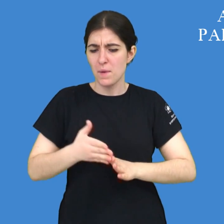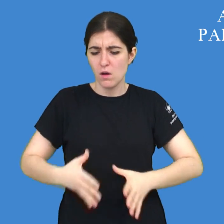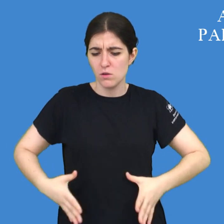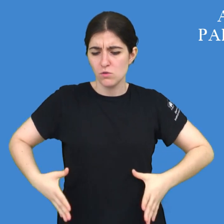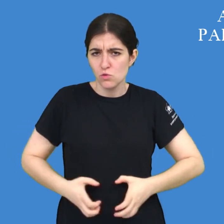incrementar